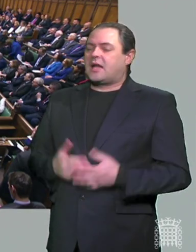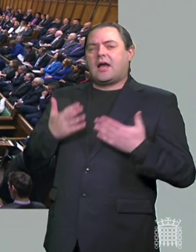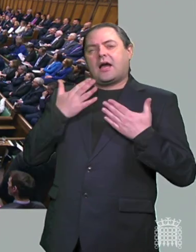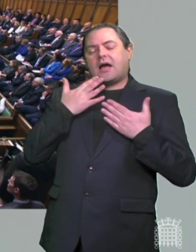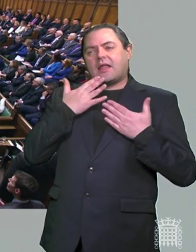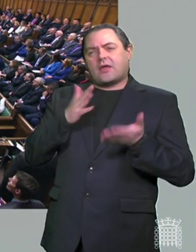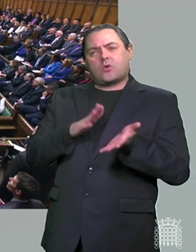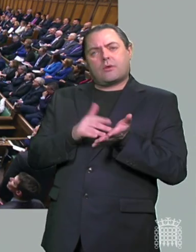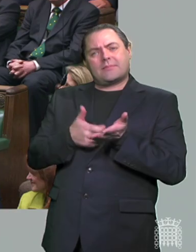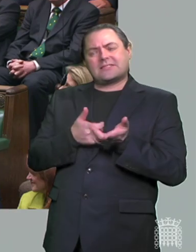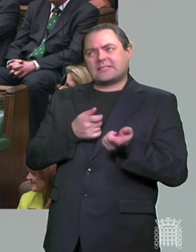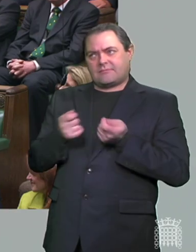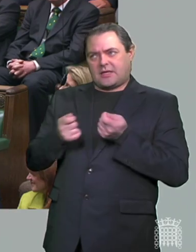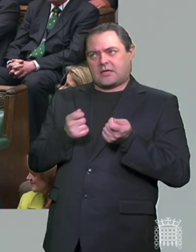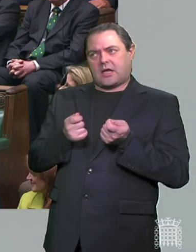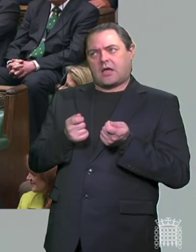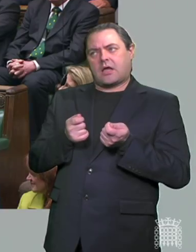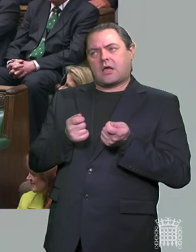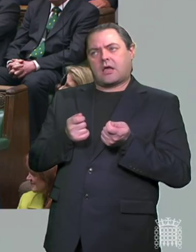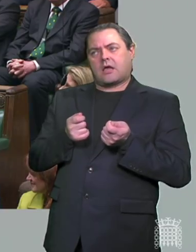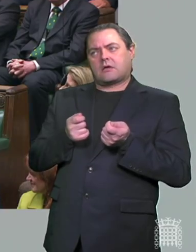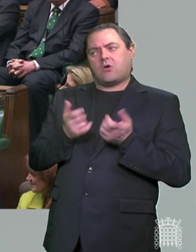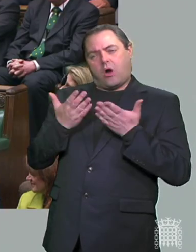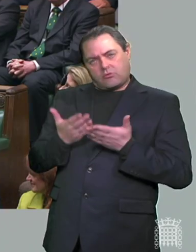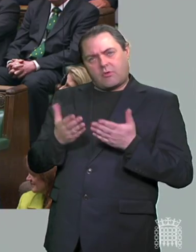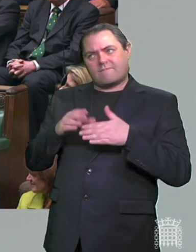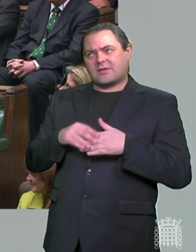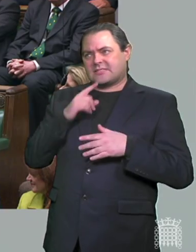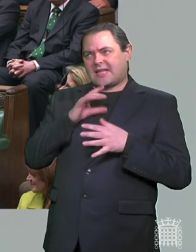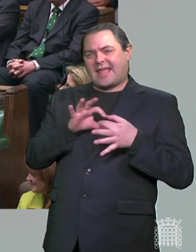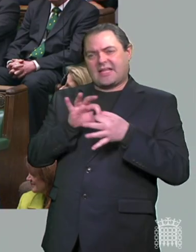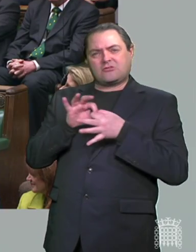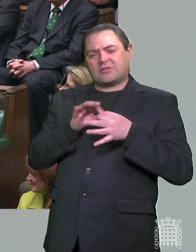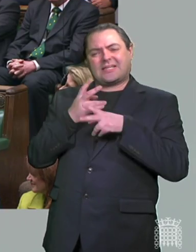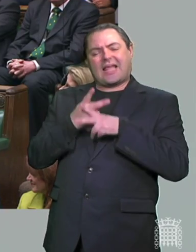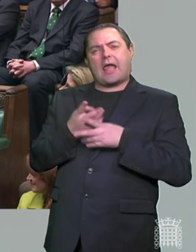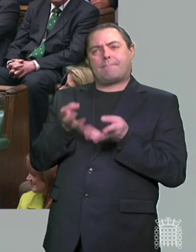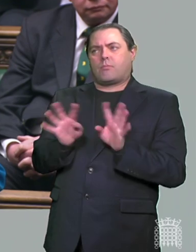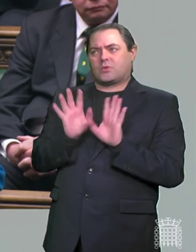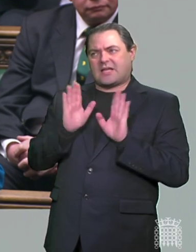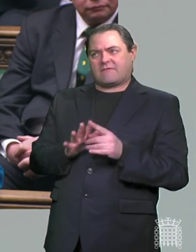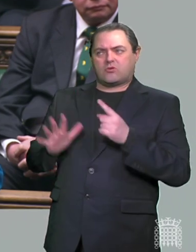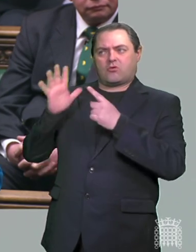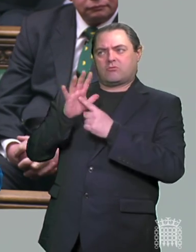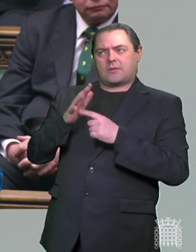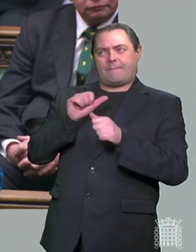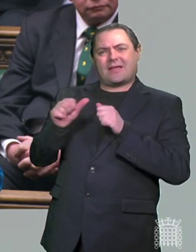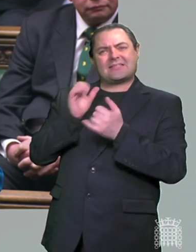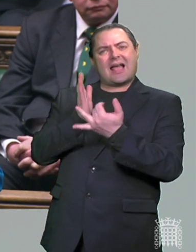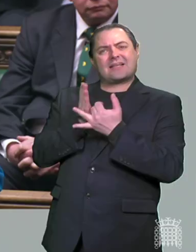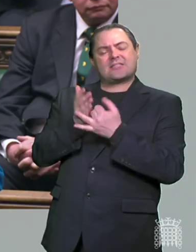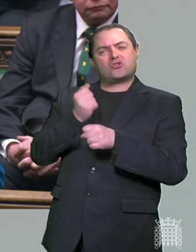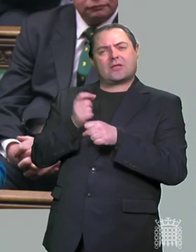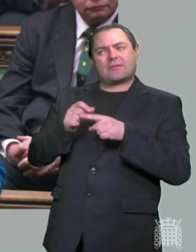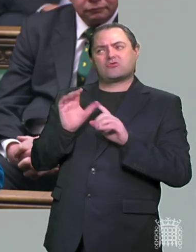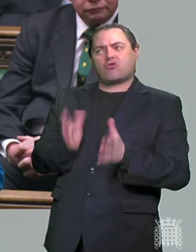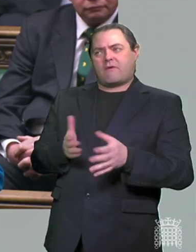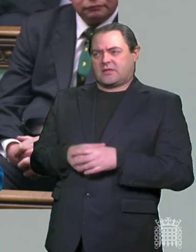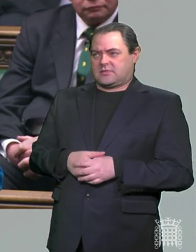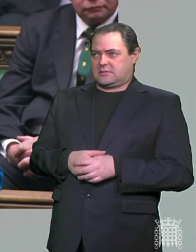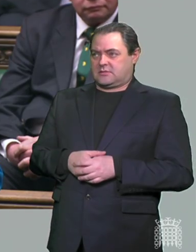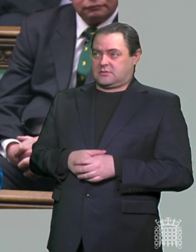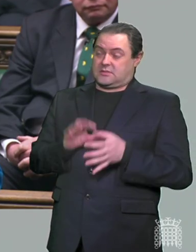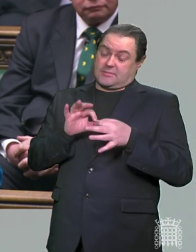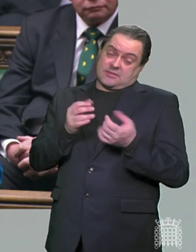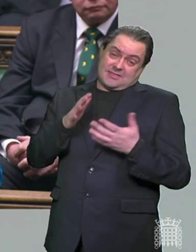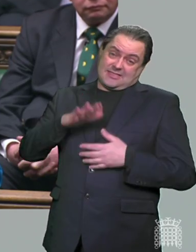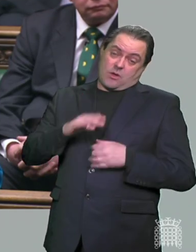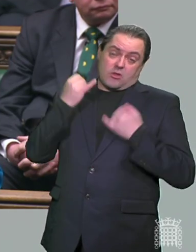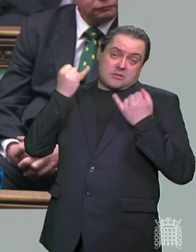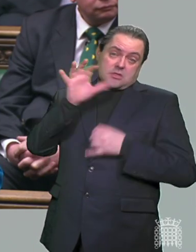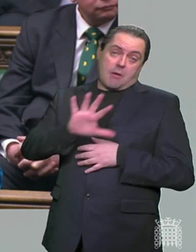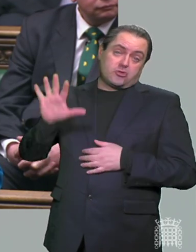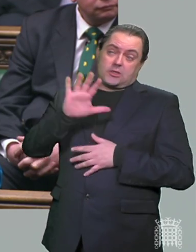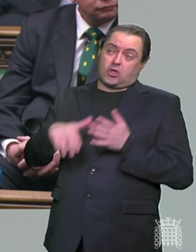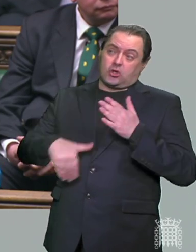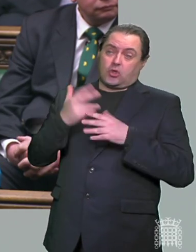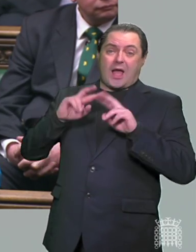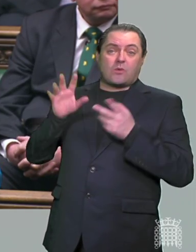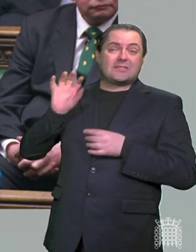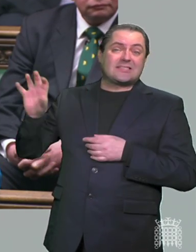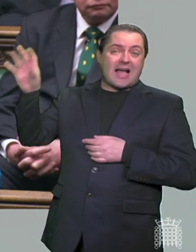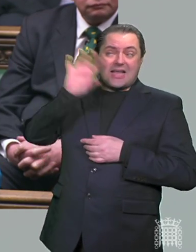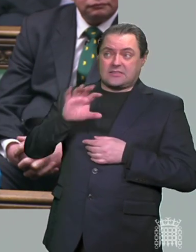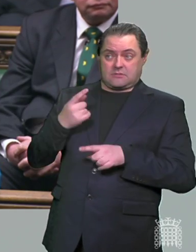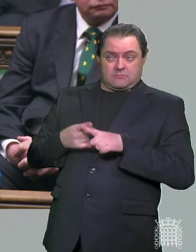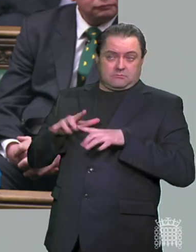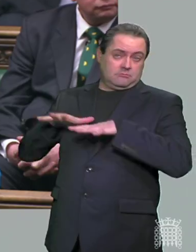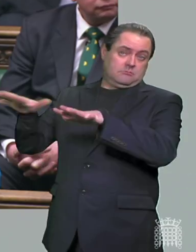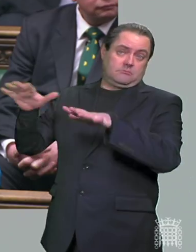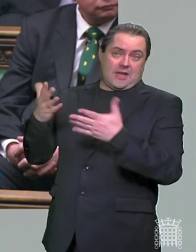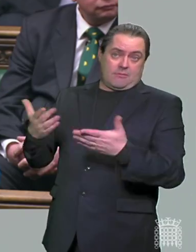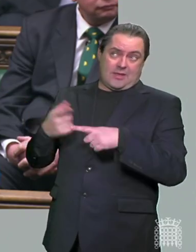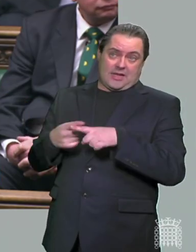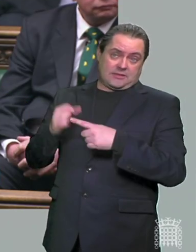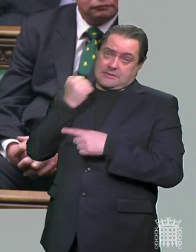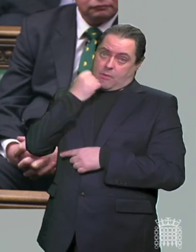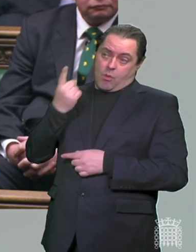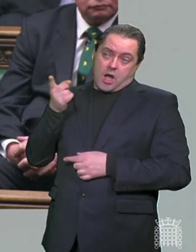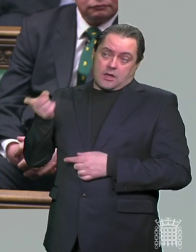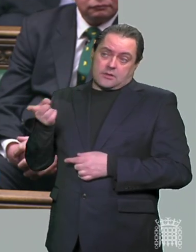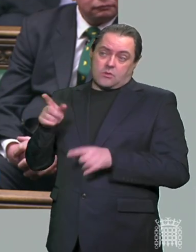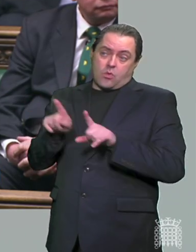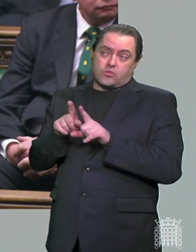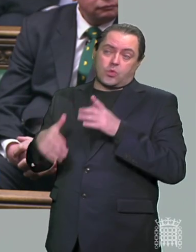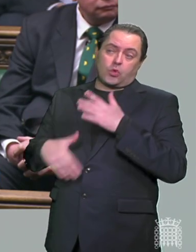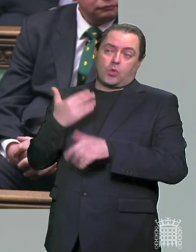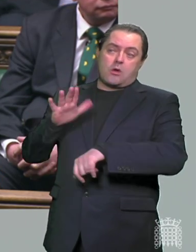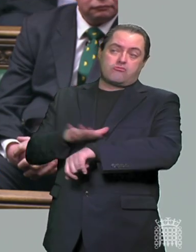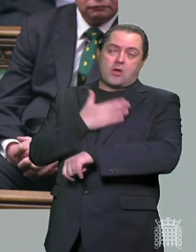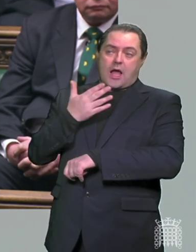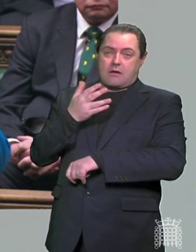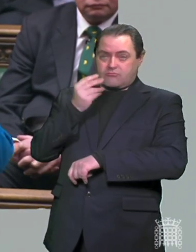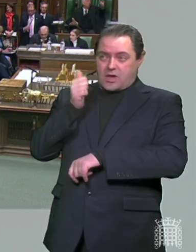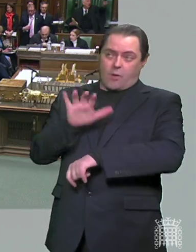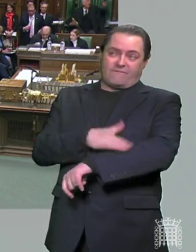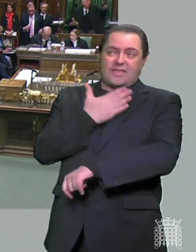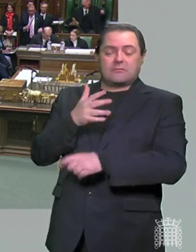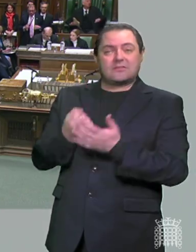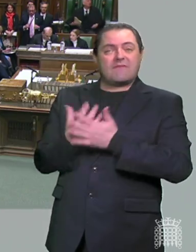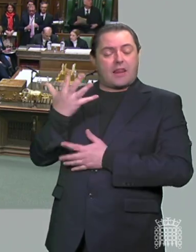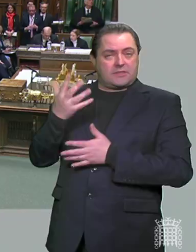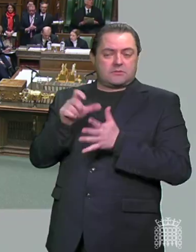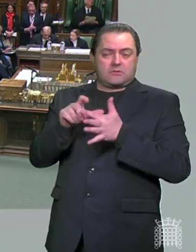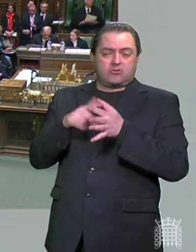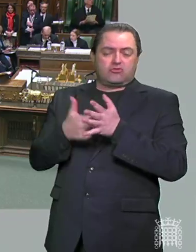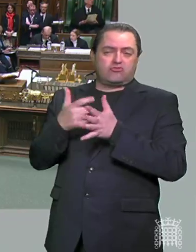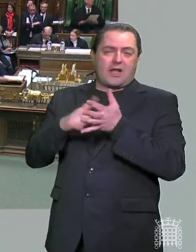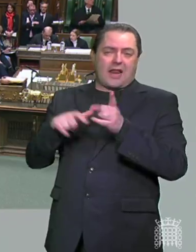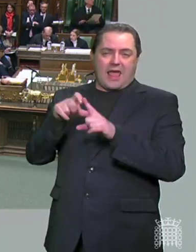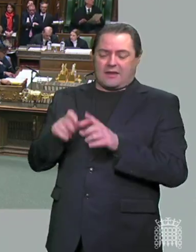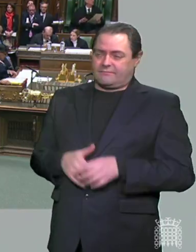Does my right honourable Friend agree that integrated care boards must prioritise more access to new GP services, especially in places such as South Derbyshire, where new housing estates are being built at the fastest rate in England, and in particular on the new brownfield development of Drakelow?